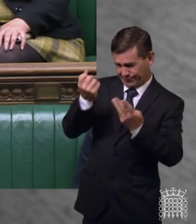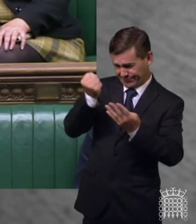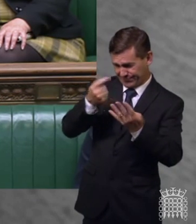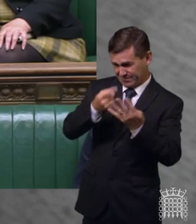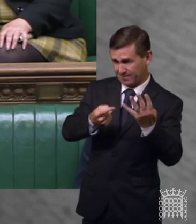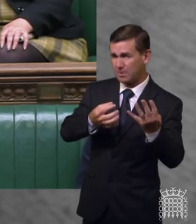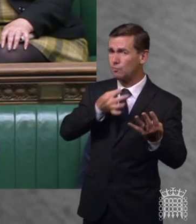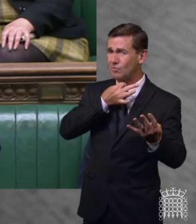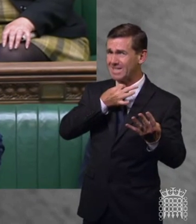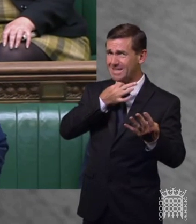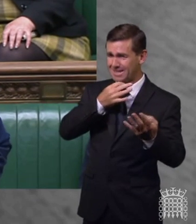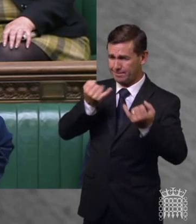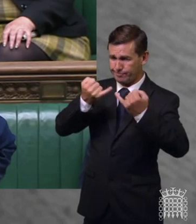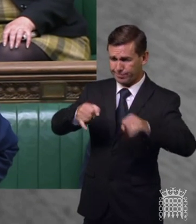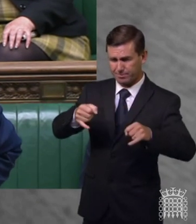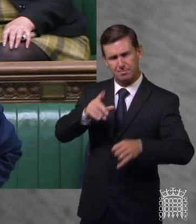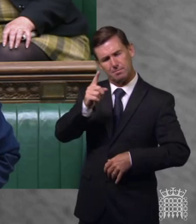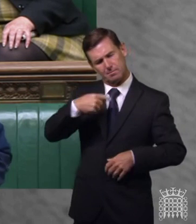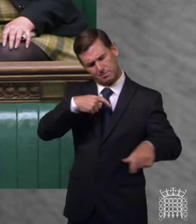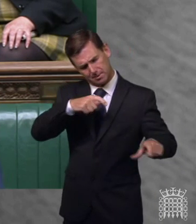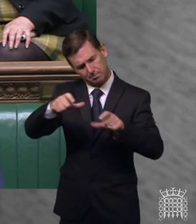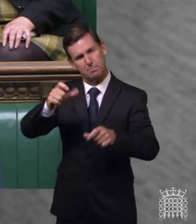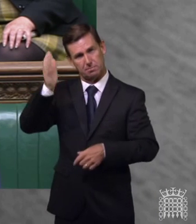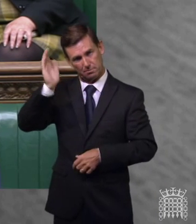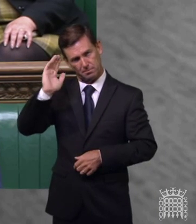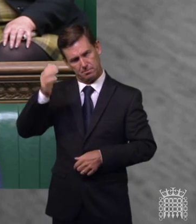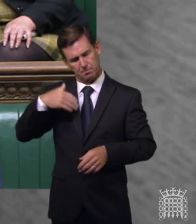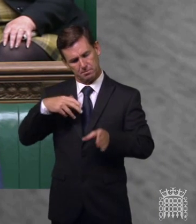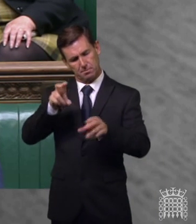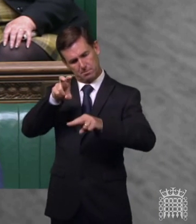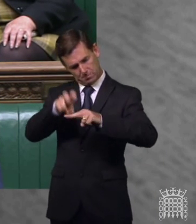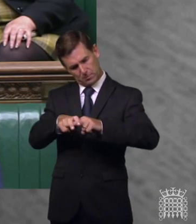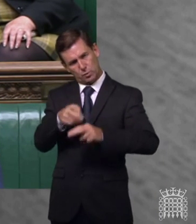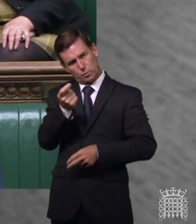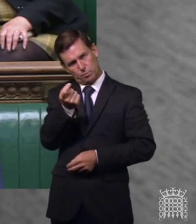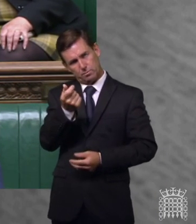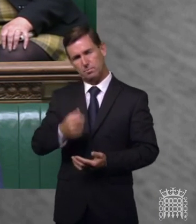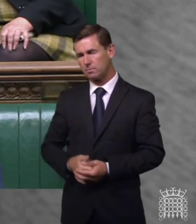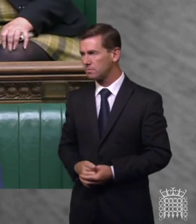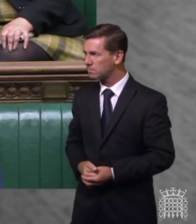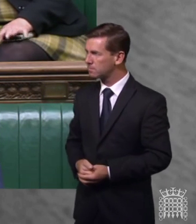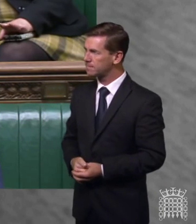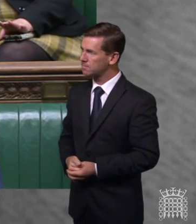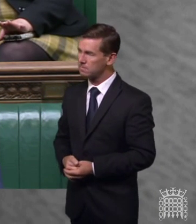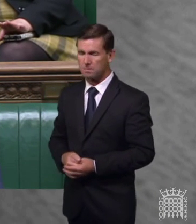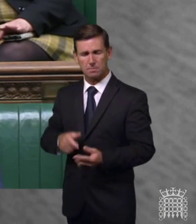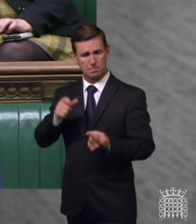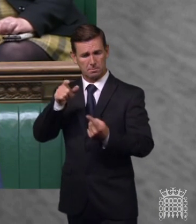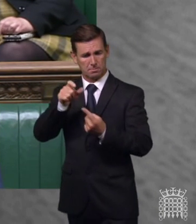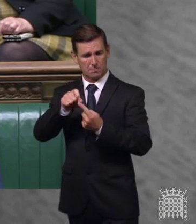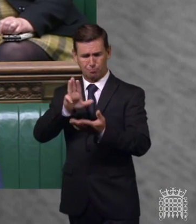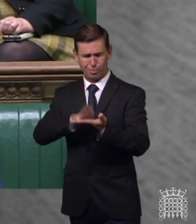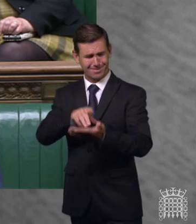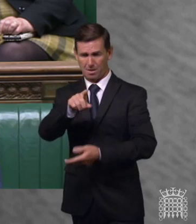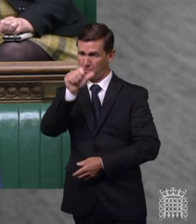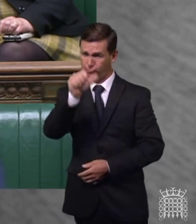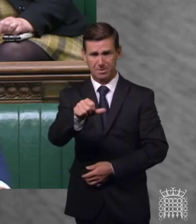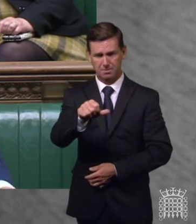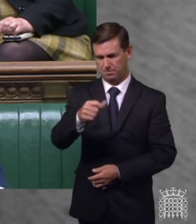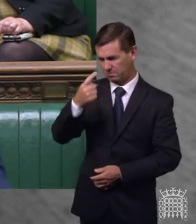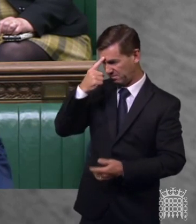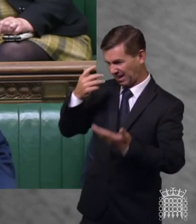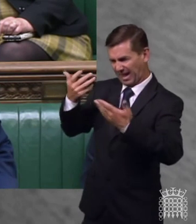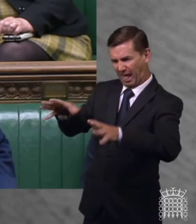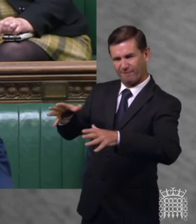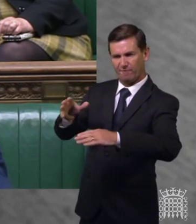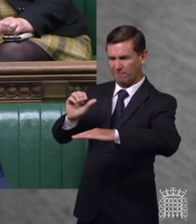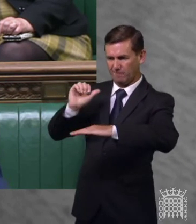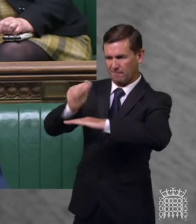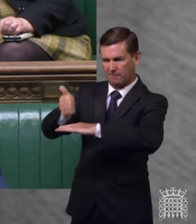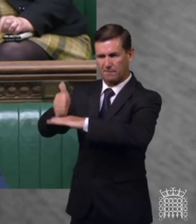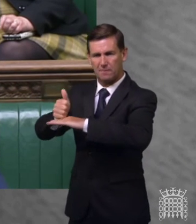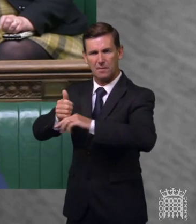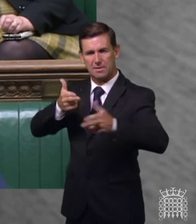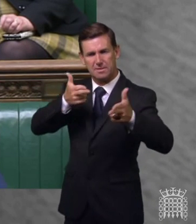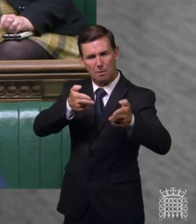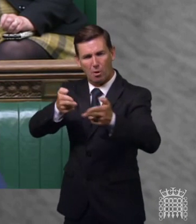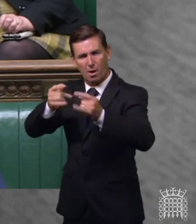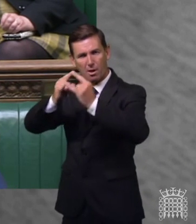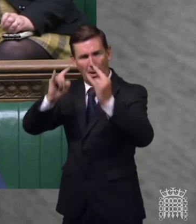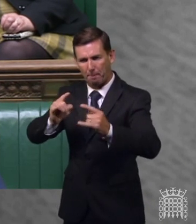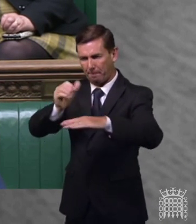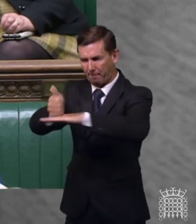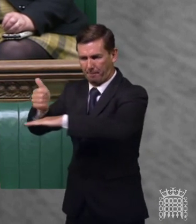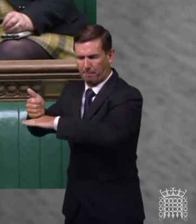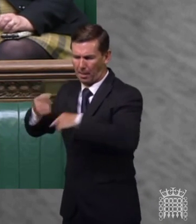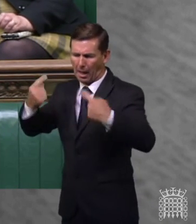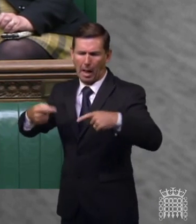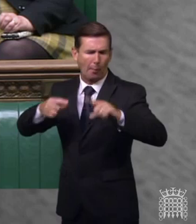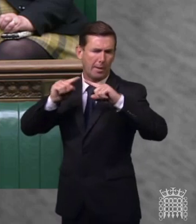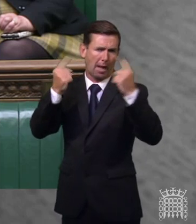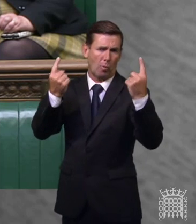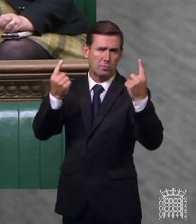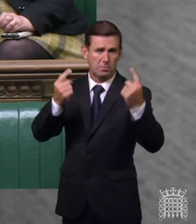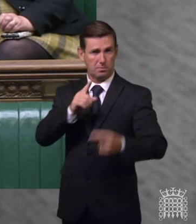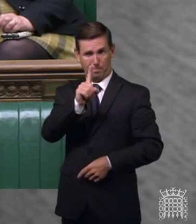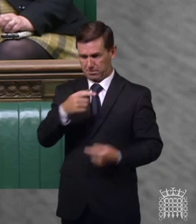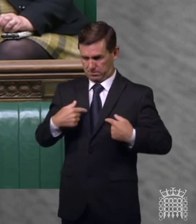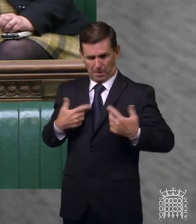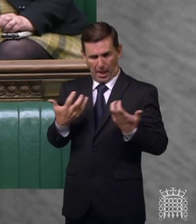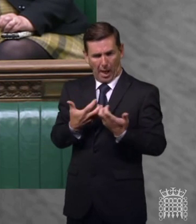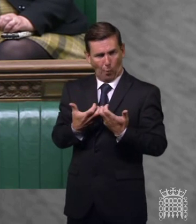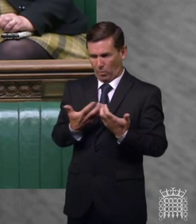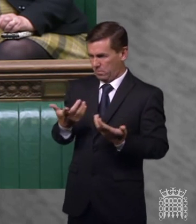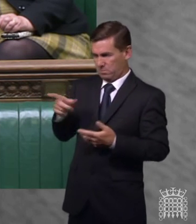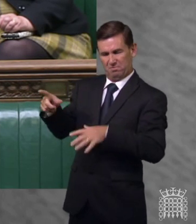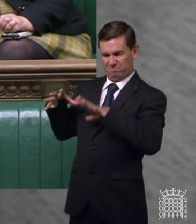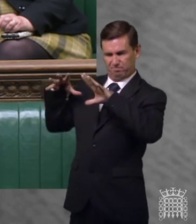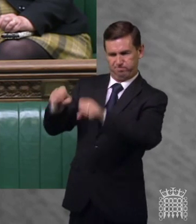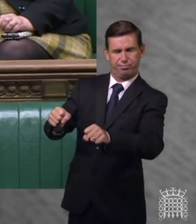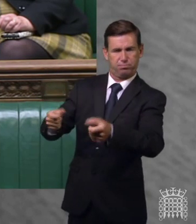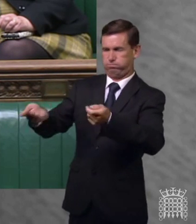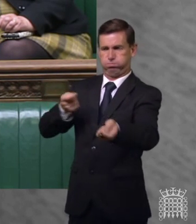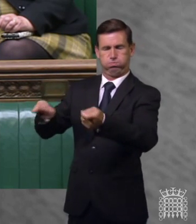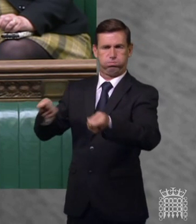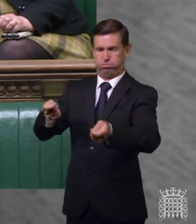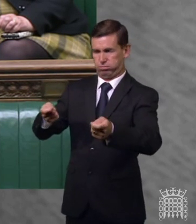I will make some progress and then give way. The Prime Minister is right to say that we cannot allow Afghanistan to become a training ground for violent hate and terrorism, but that will be more difficult now that Afghanistan has descended into chaos.